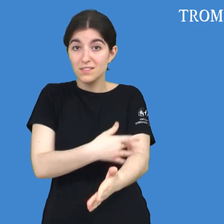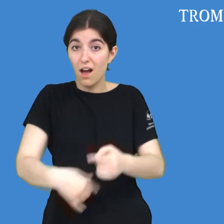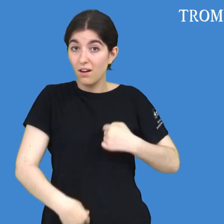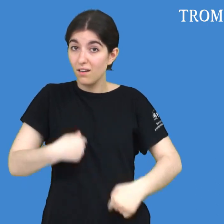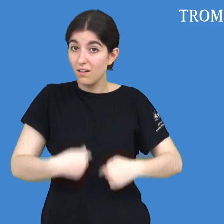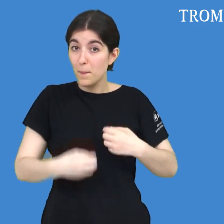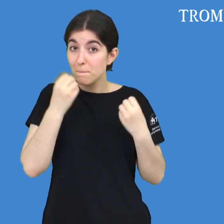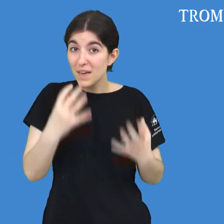circulación